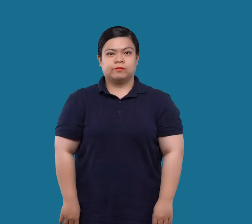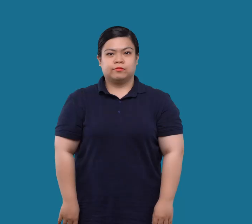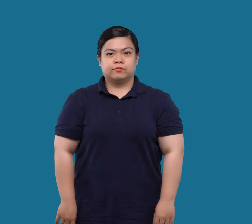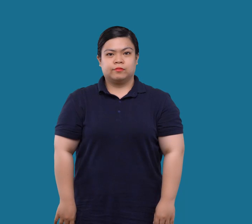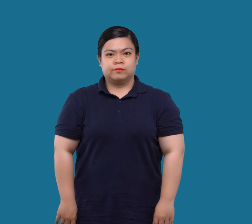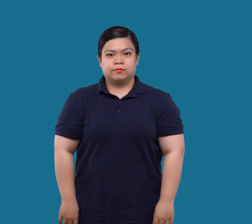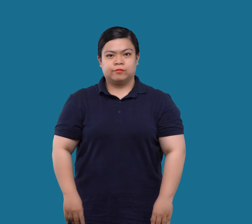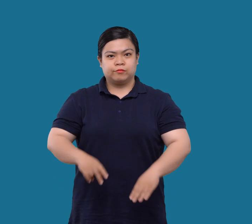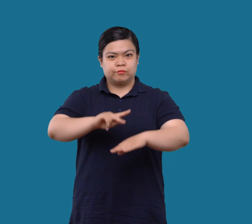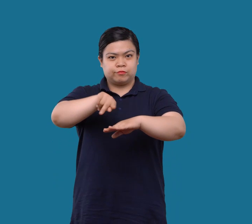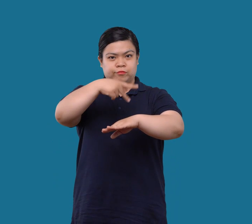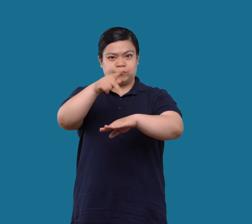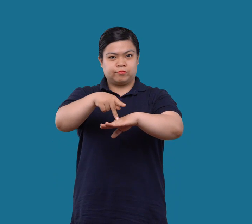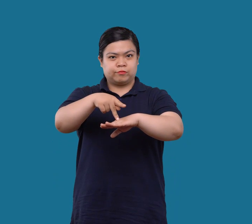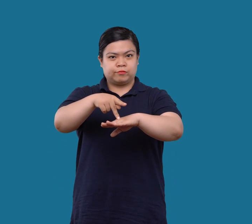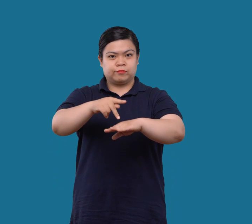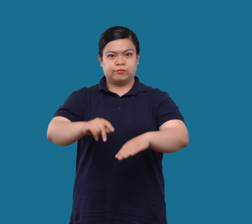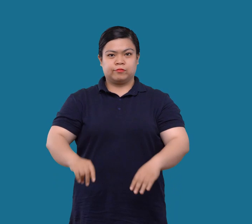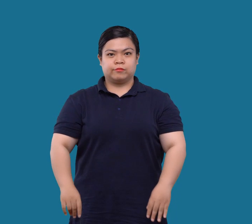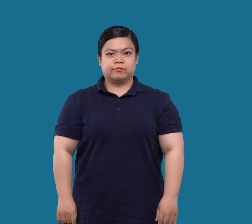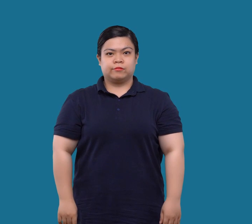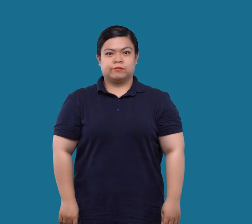Phi-líp-pin (nước Phi-líp-pin)